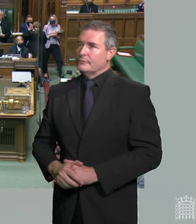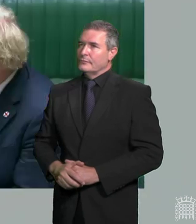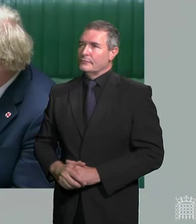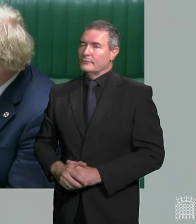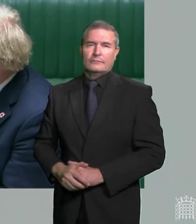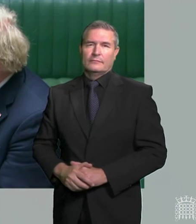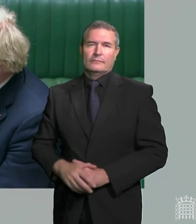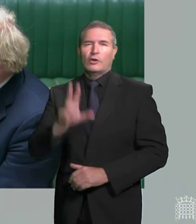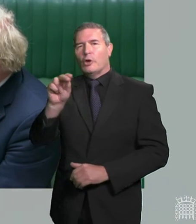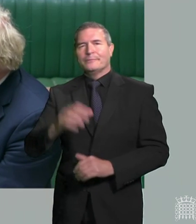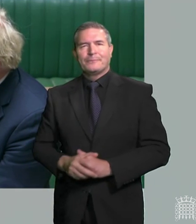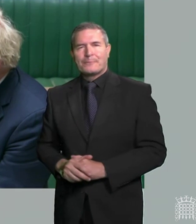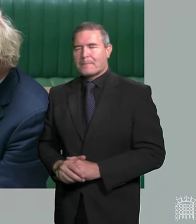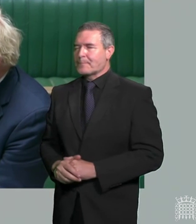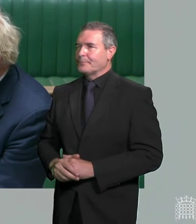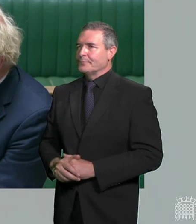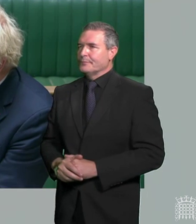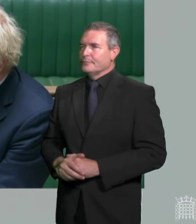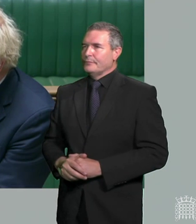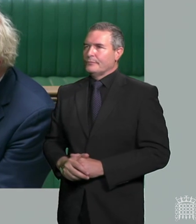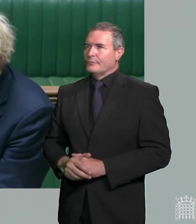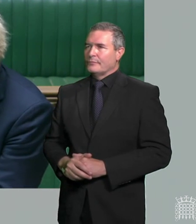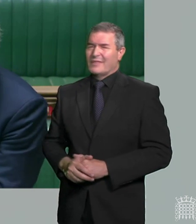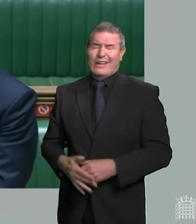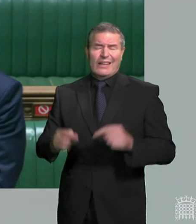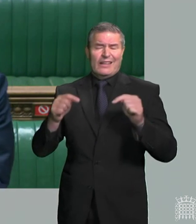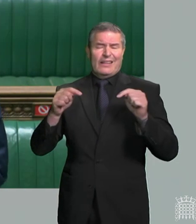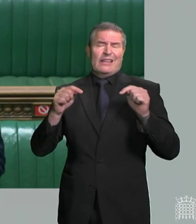No, is the answer to that.